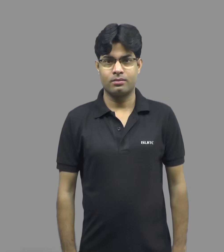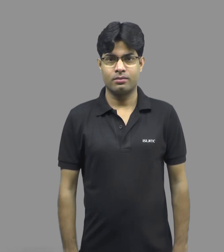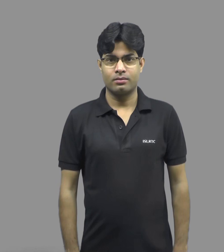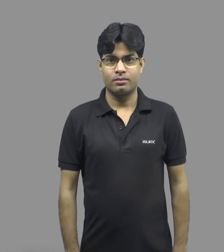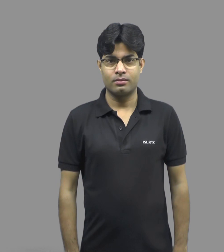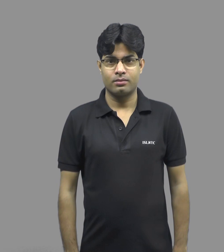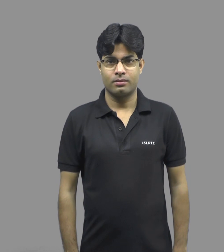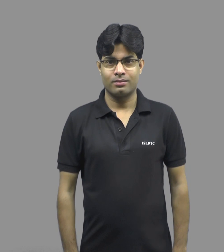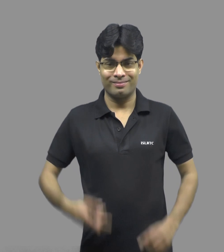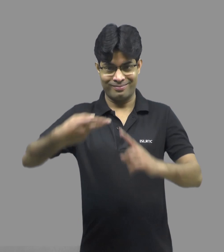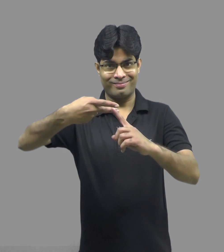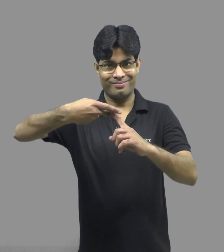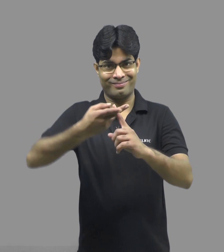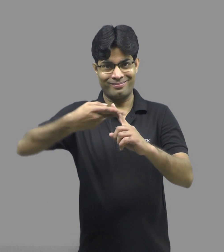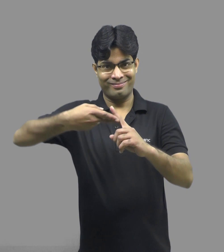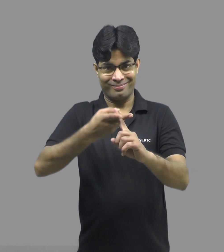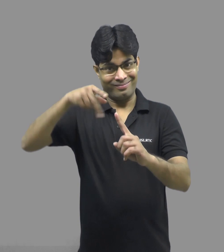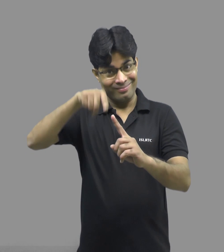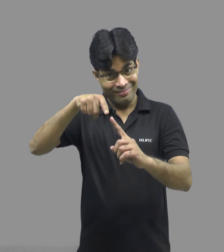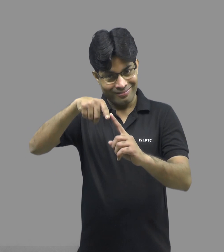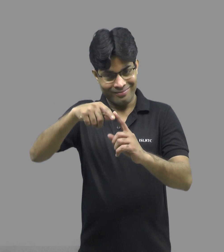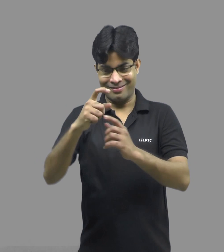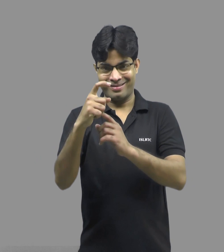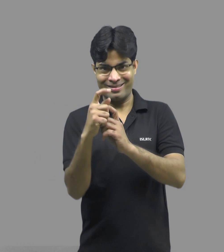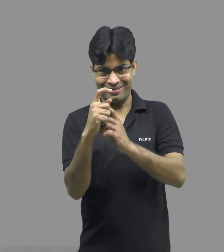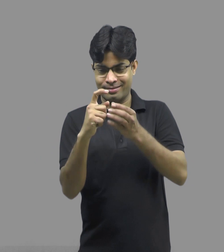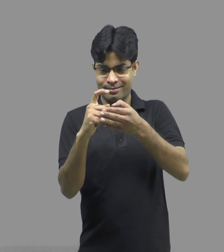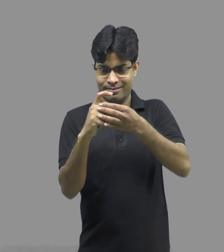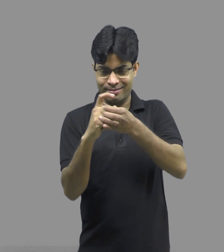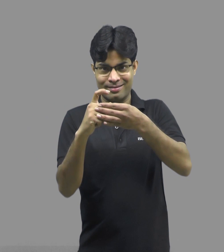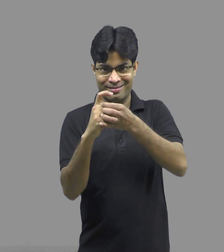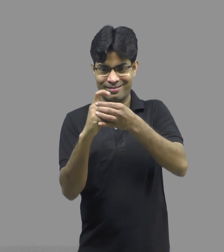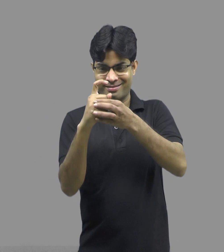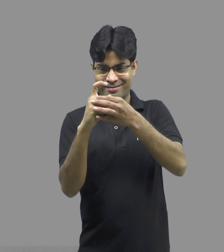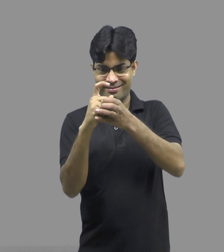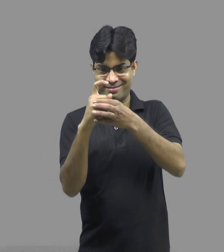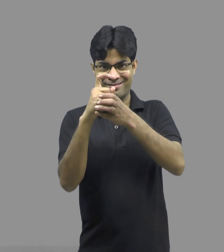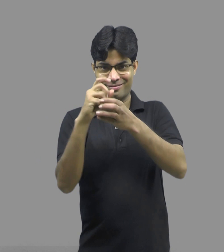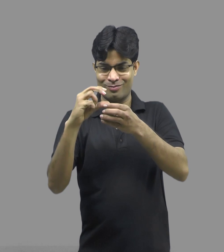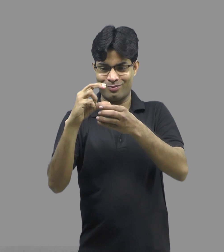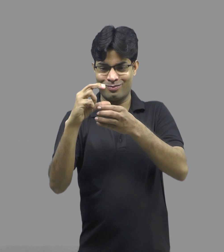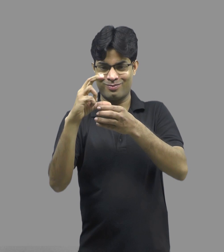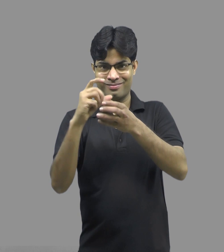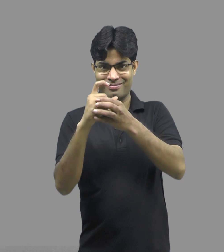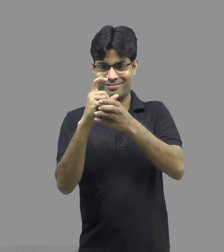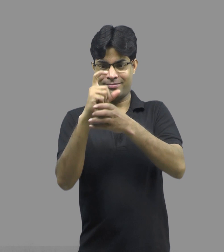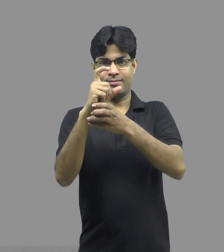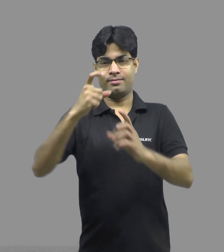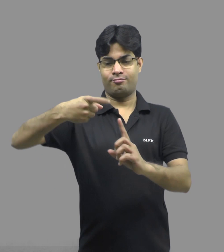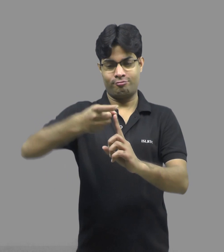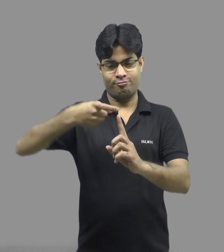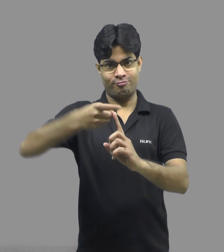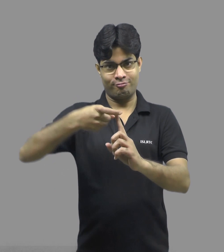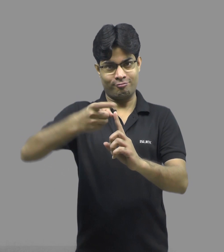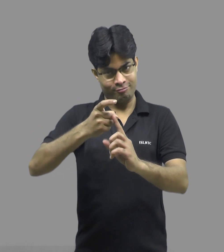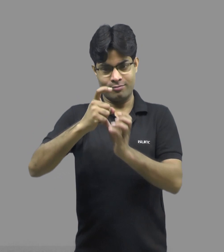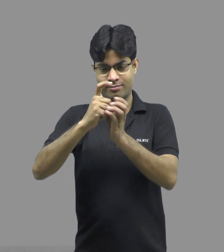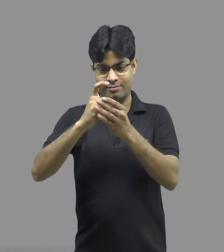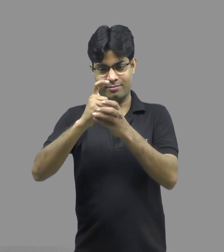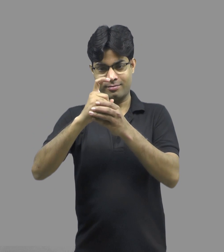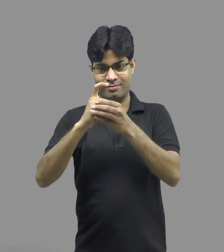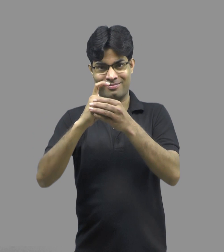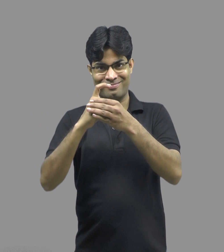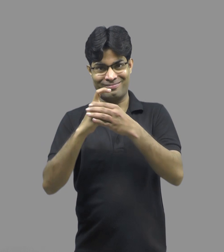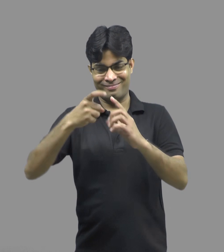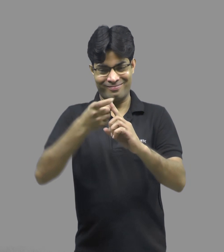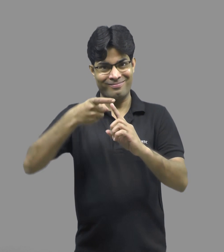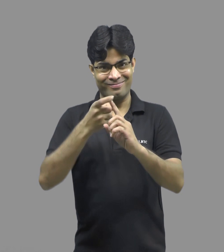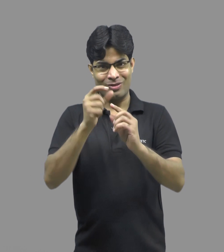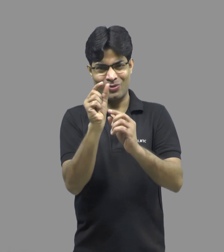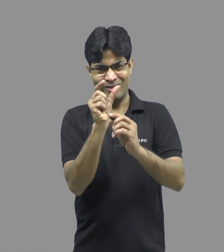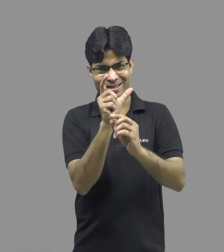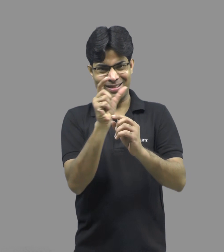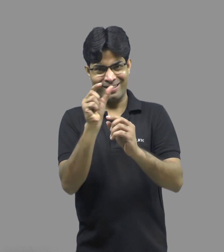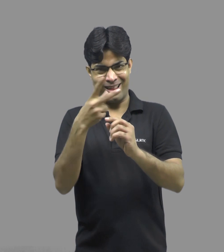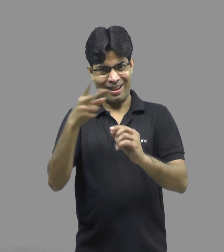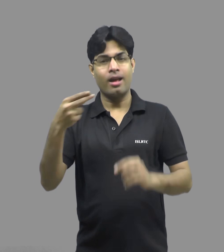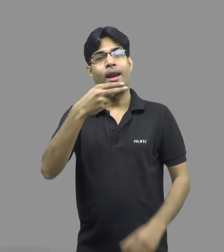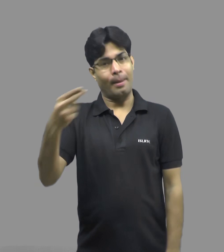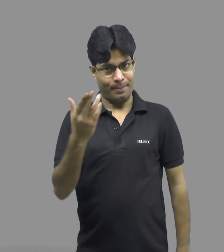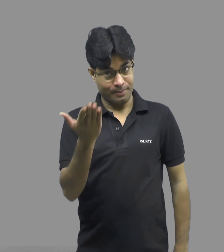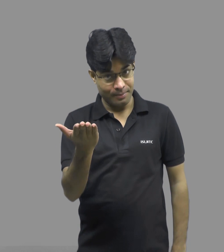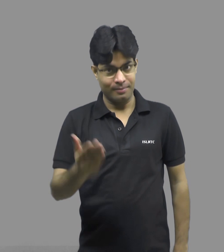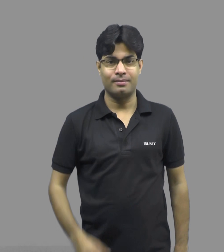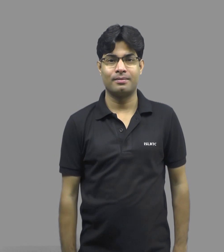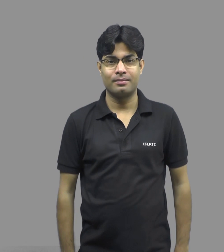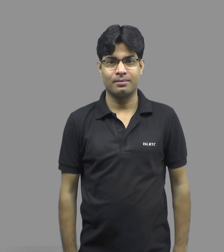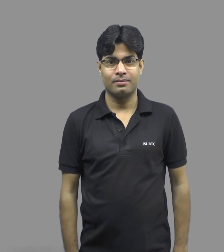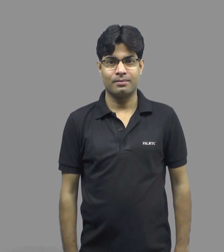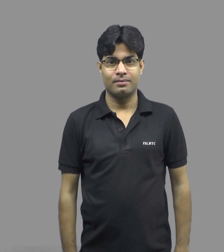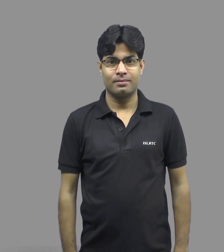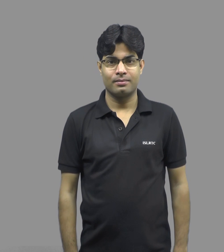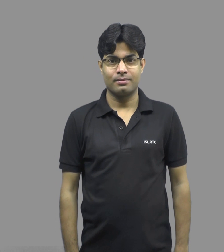Wrench